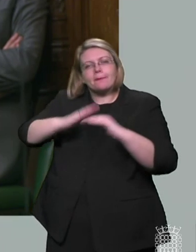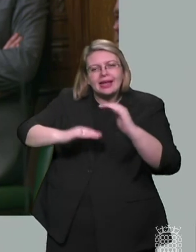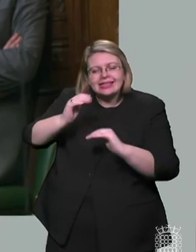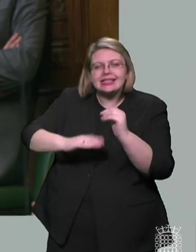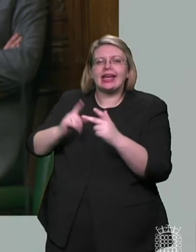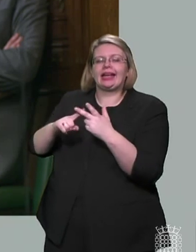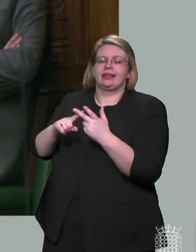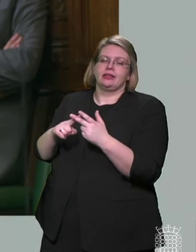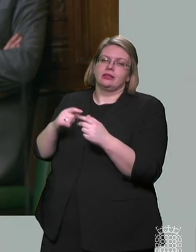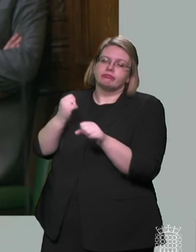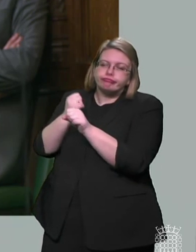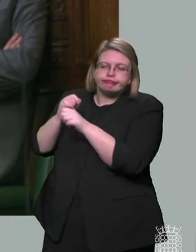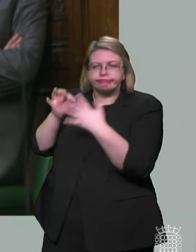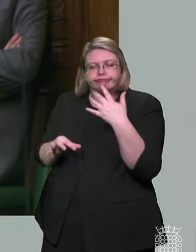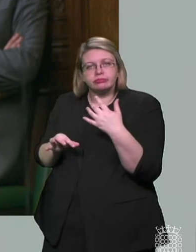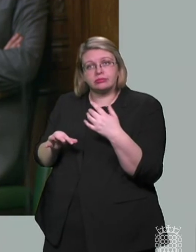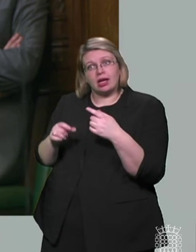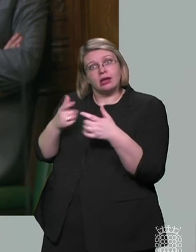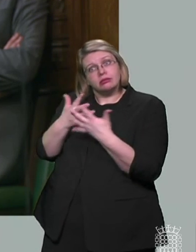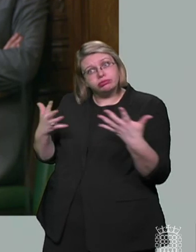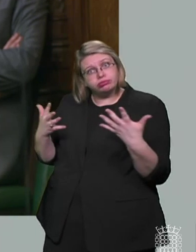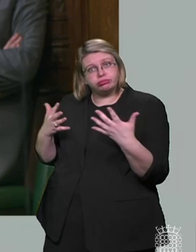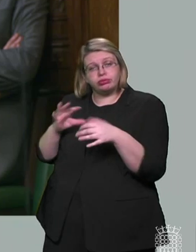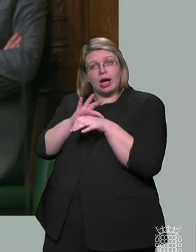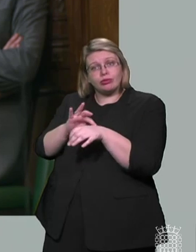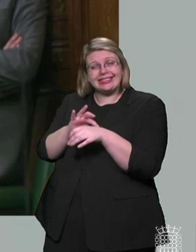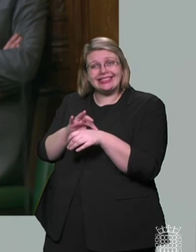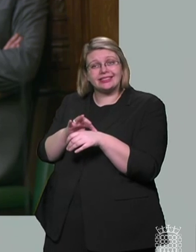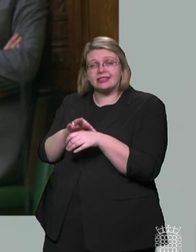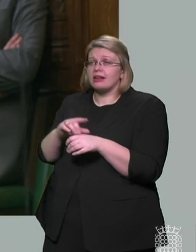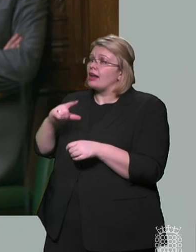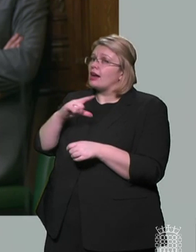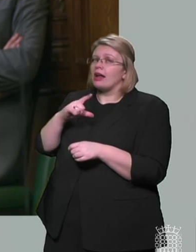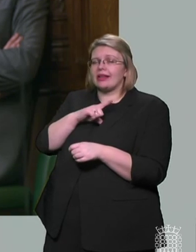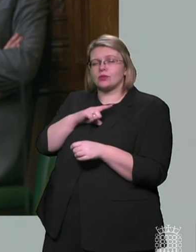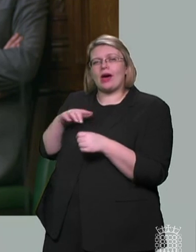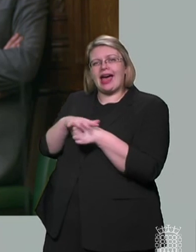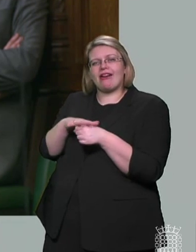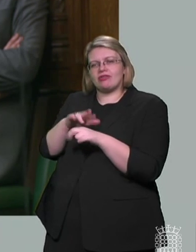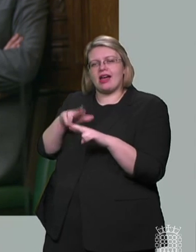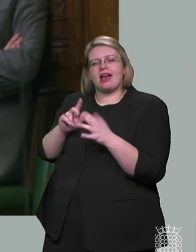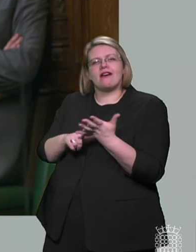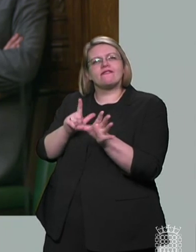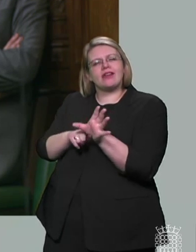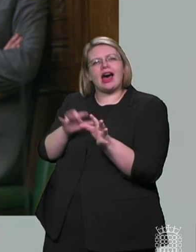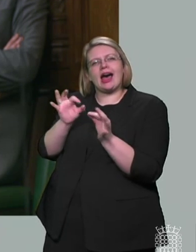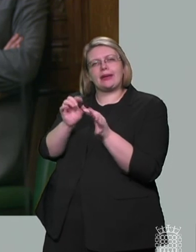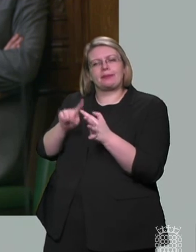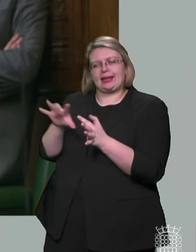These apprentices are talented and hard-working, which is why Flybe has chosen Birmingham Airport in my constituency as its national headquarters.